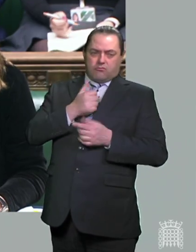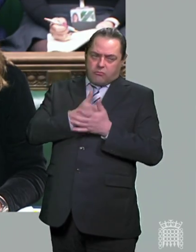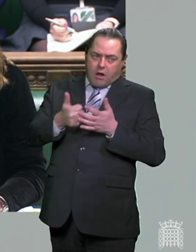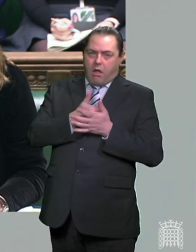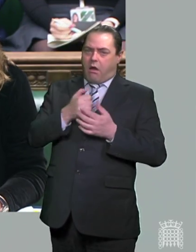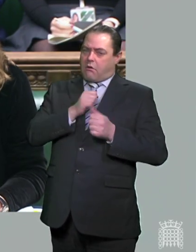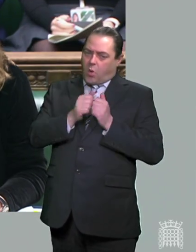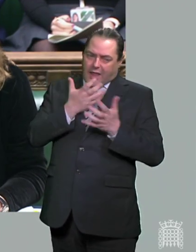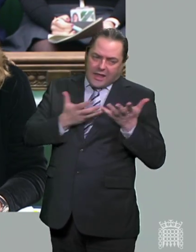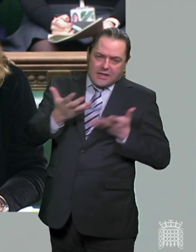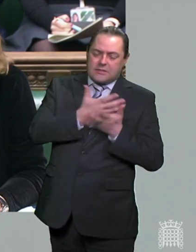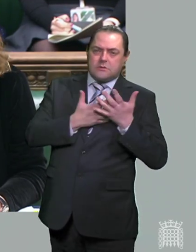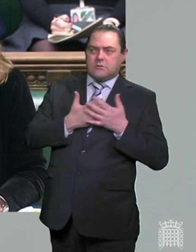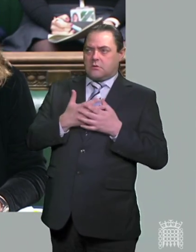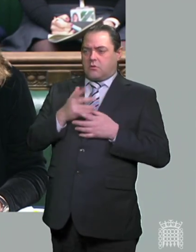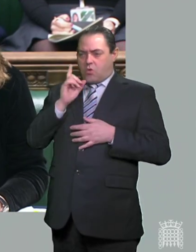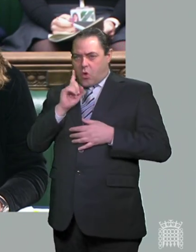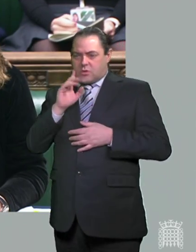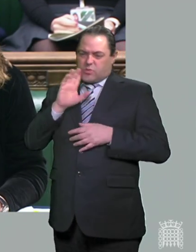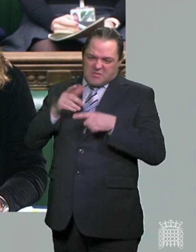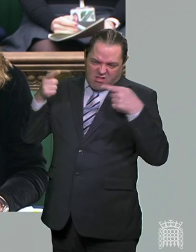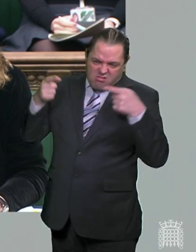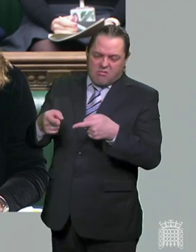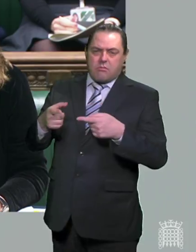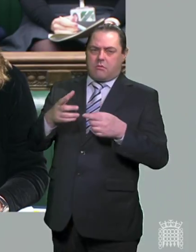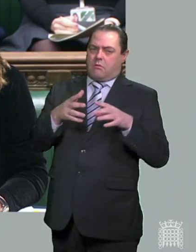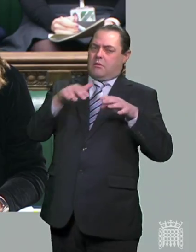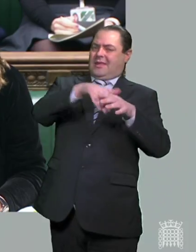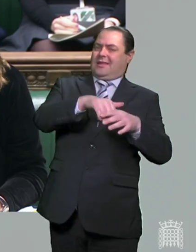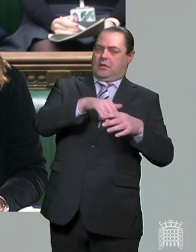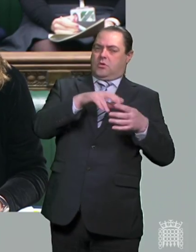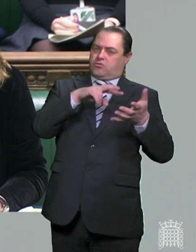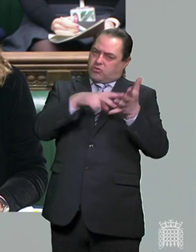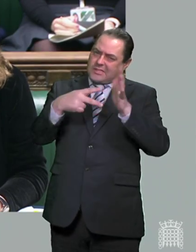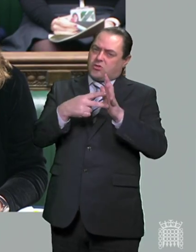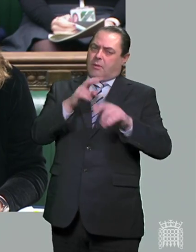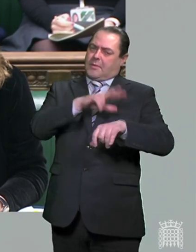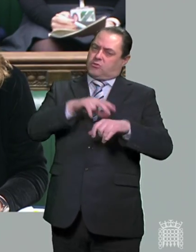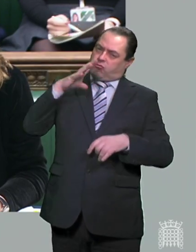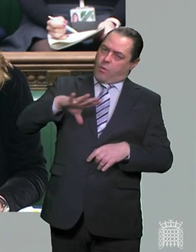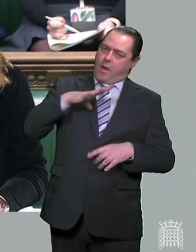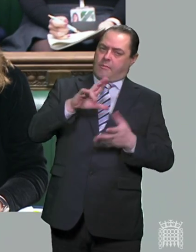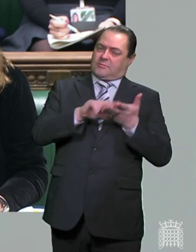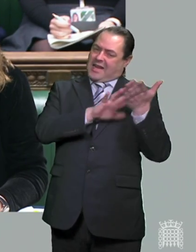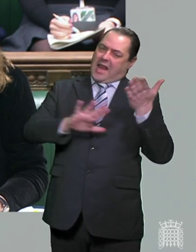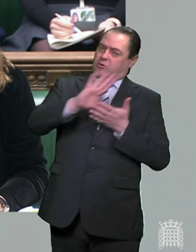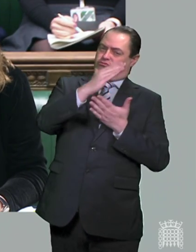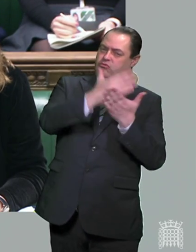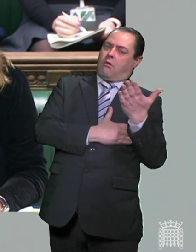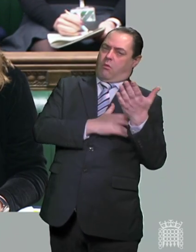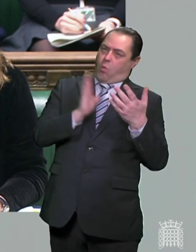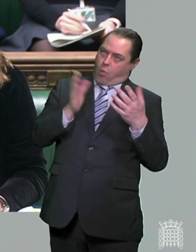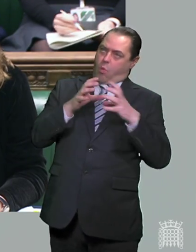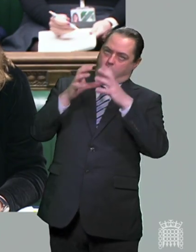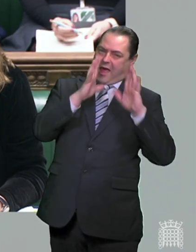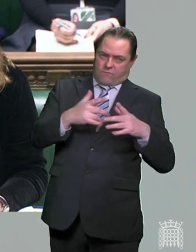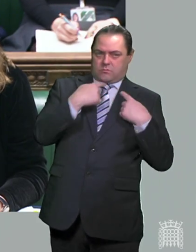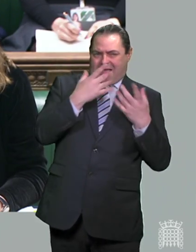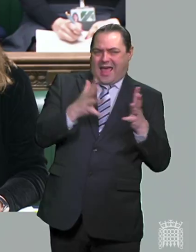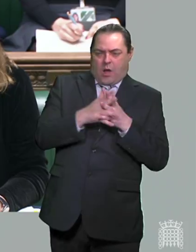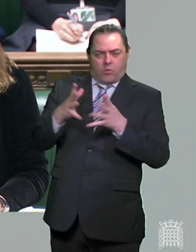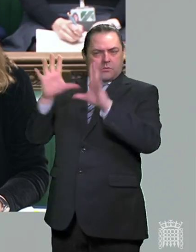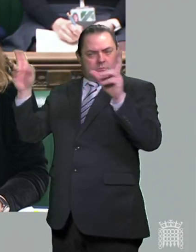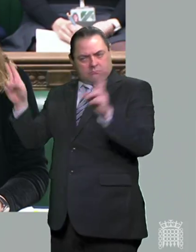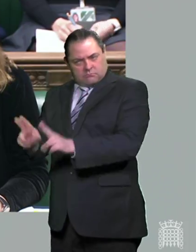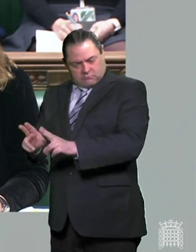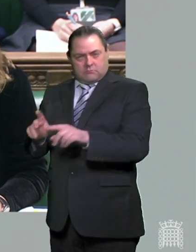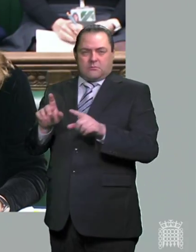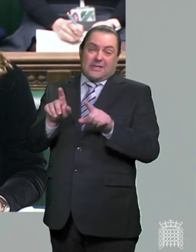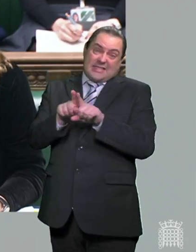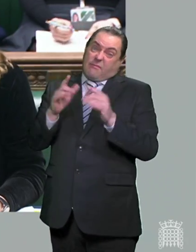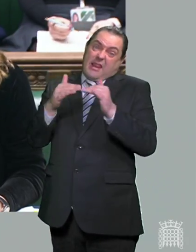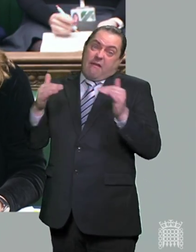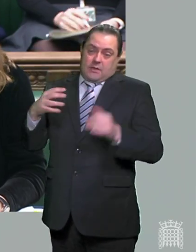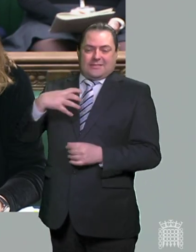We have added violence against women and girls to the strategic policing requirement, meaning it is set out as a national threat for police forces to respond to alongside issues such as terrorism.